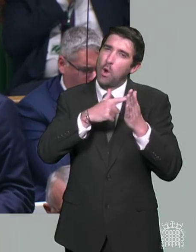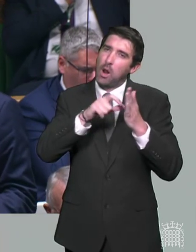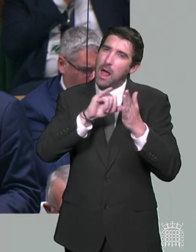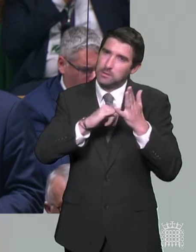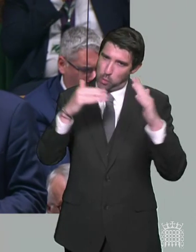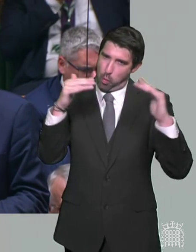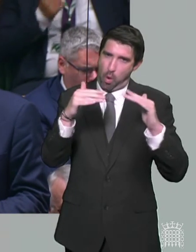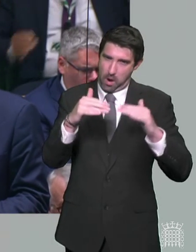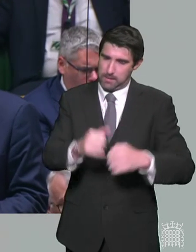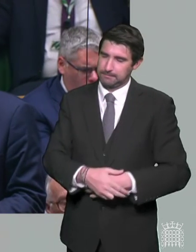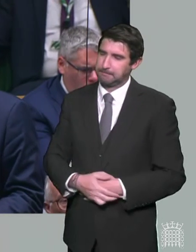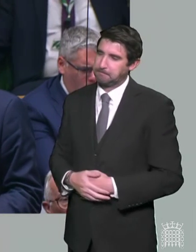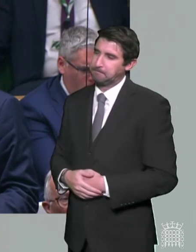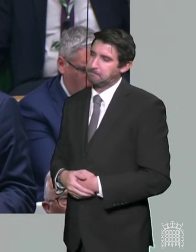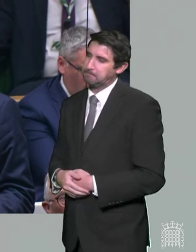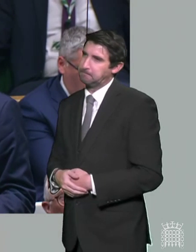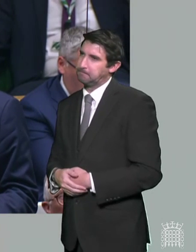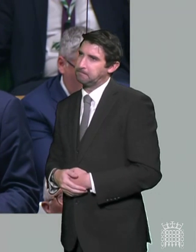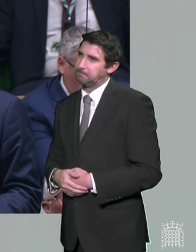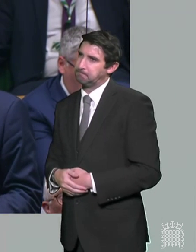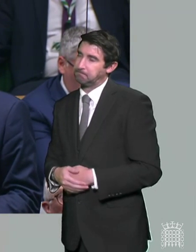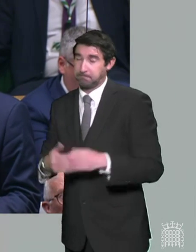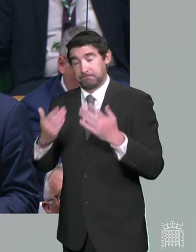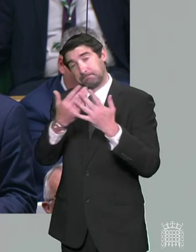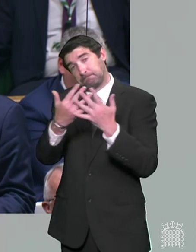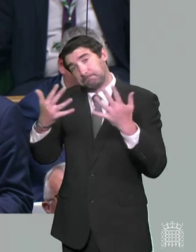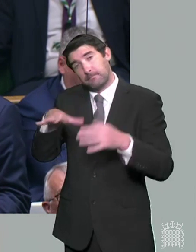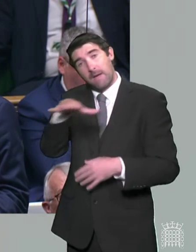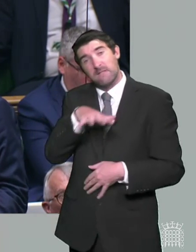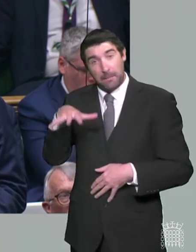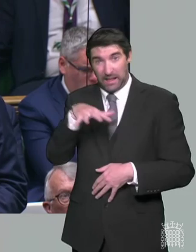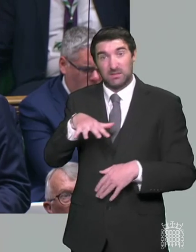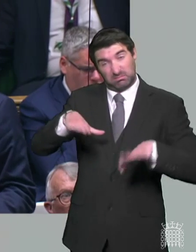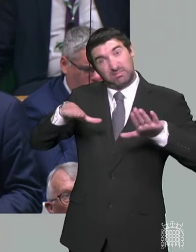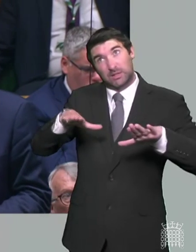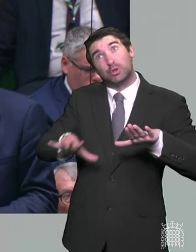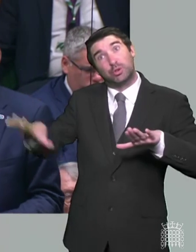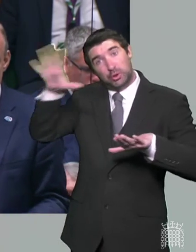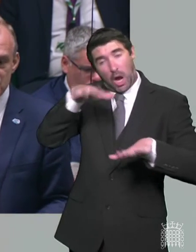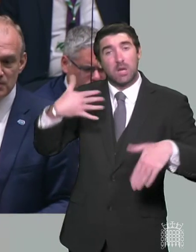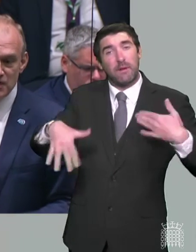Millions of families across our country are suffering because of the cost of living emergency.